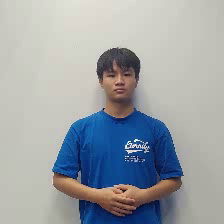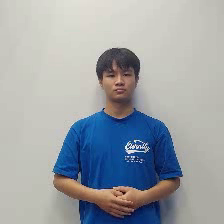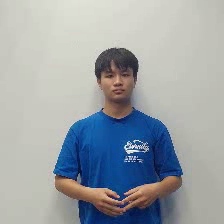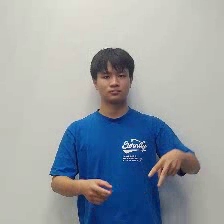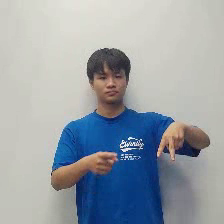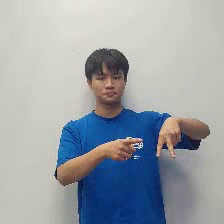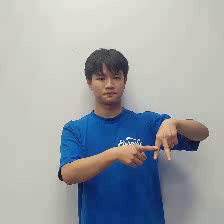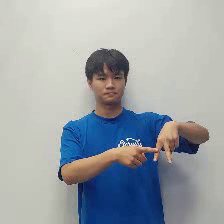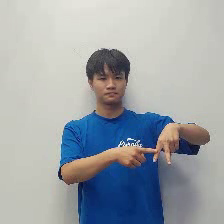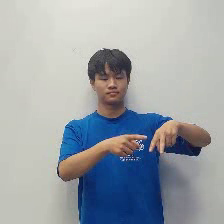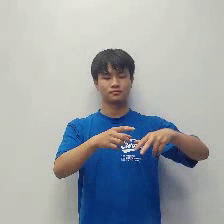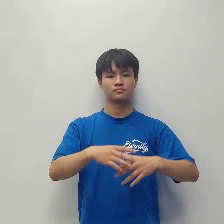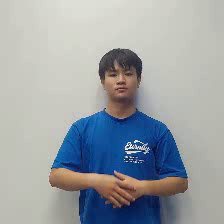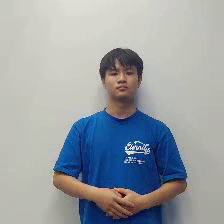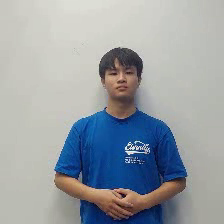Chân